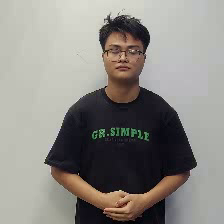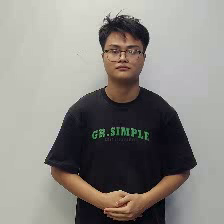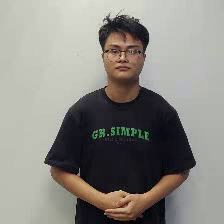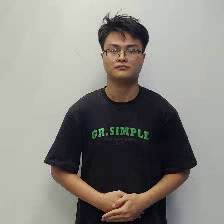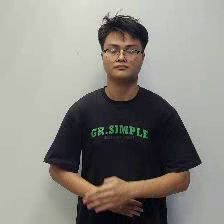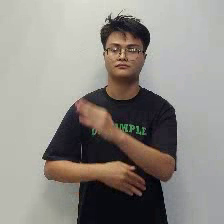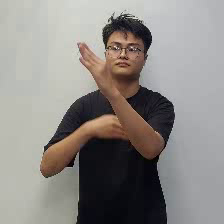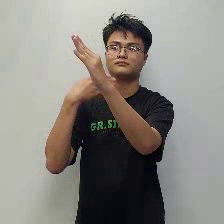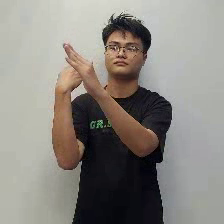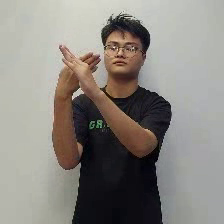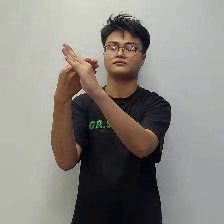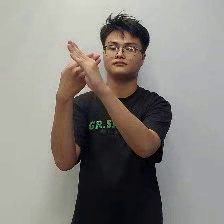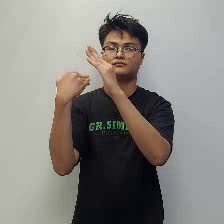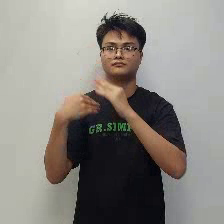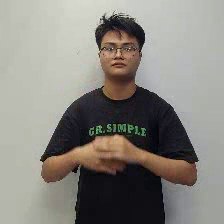Trường học